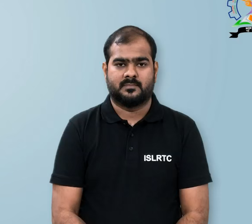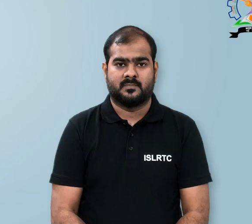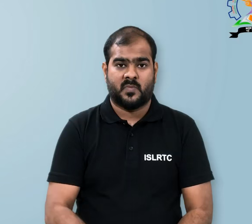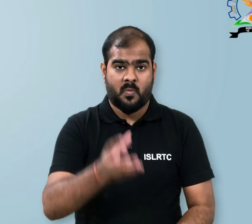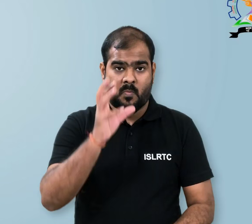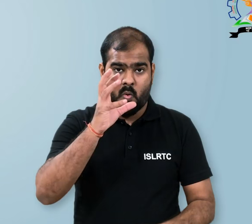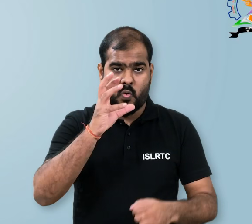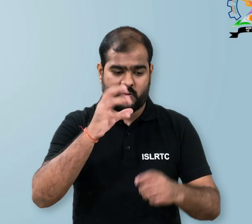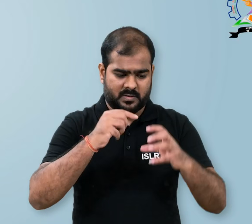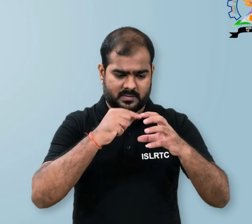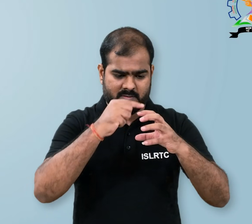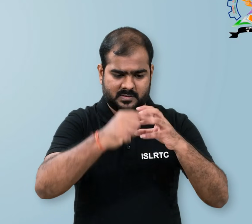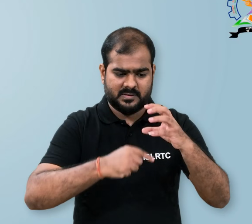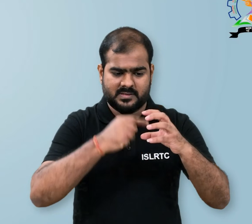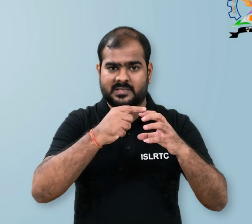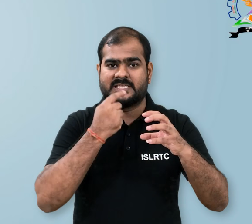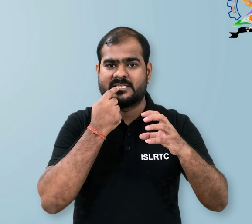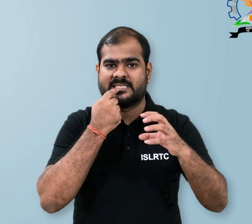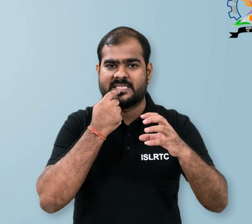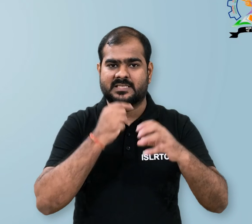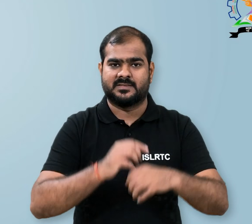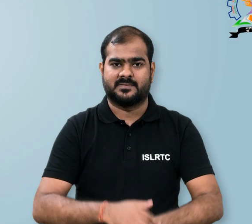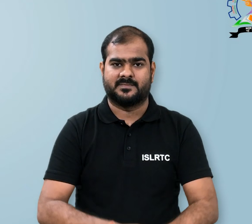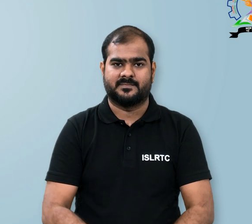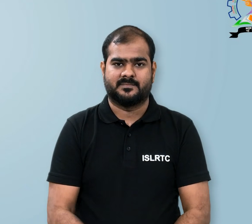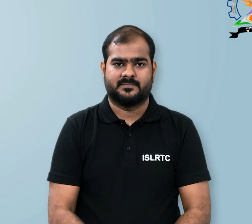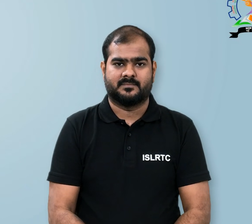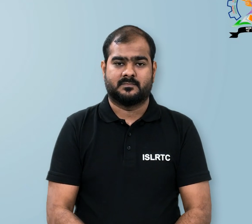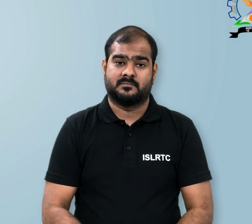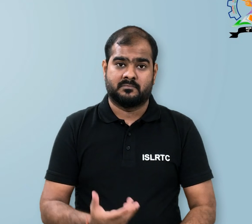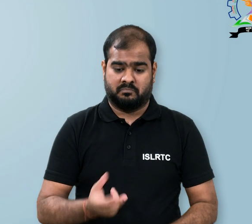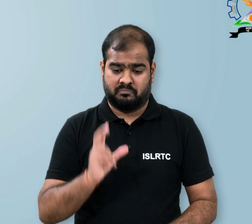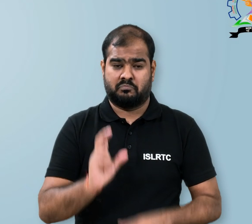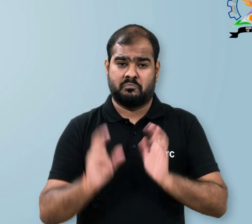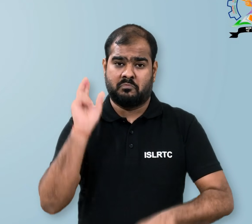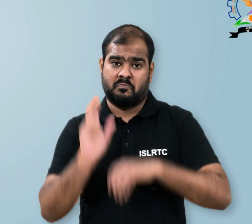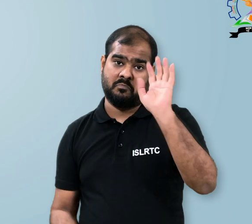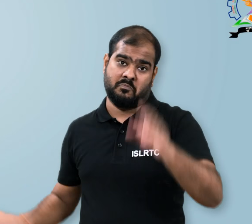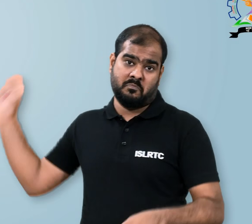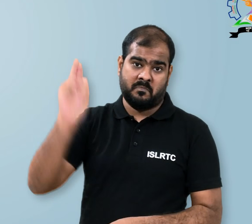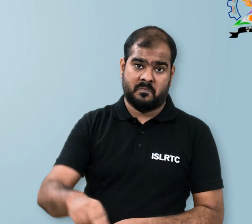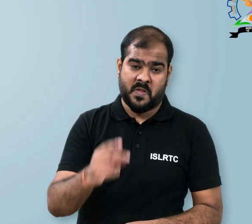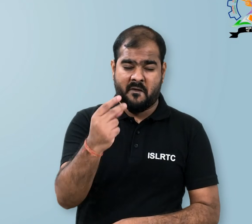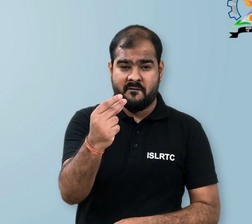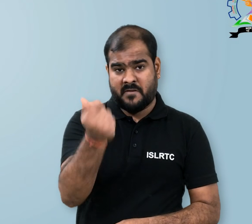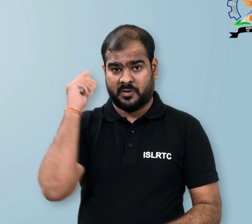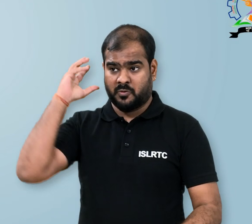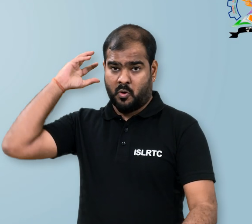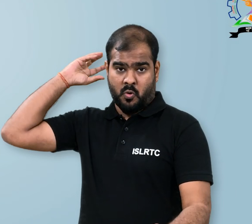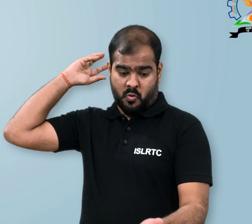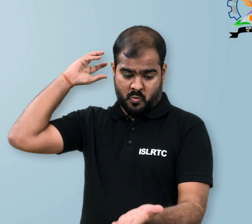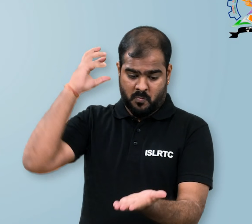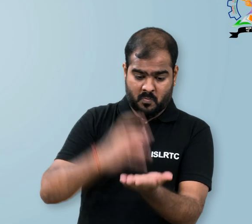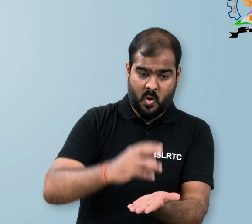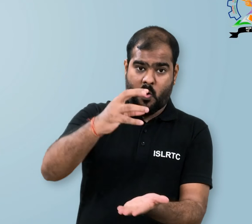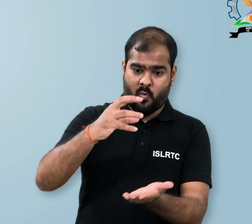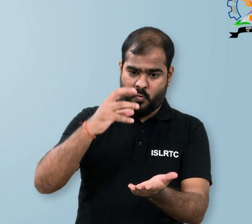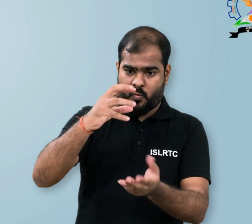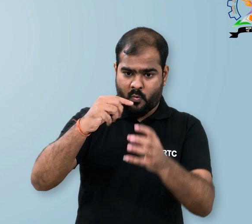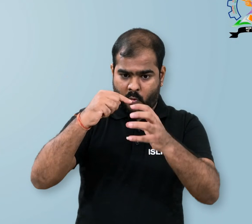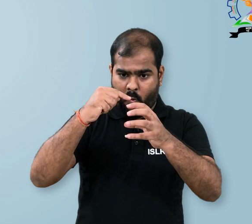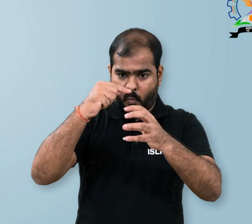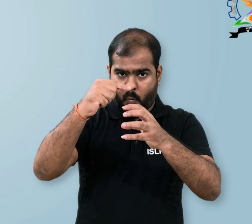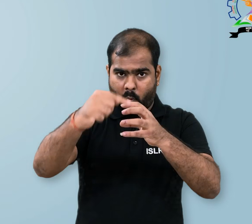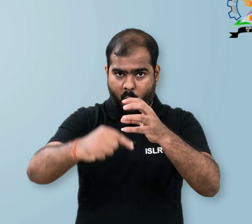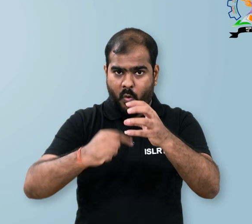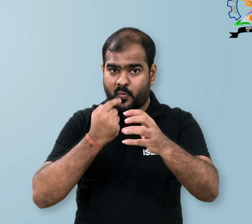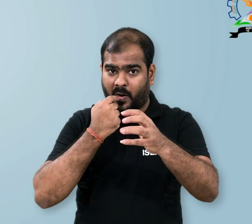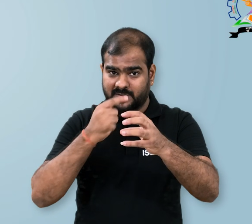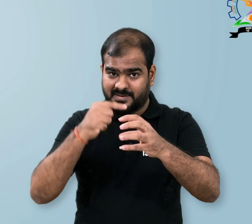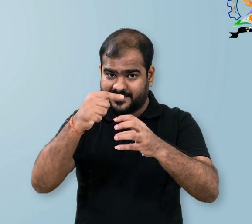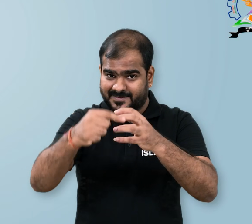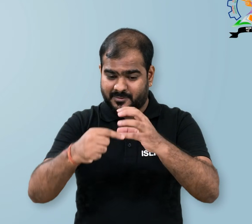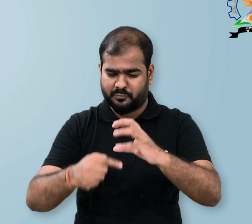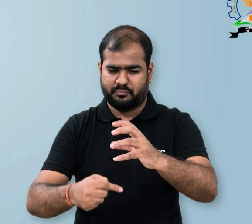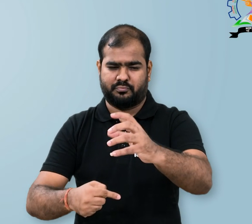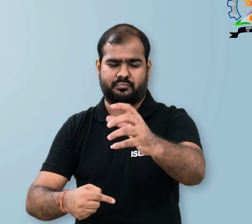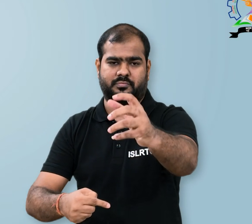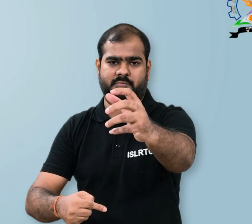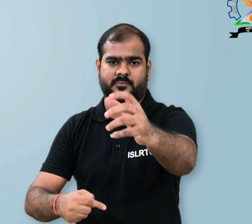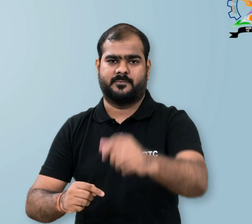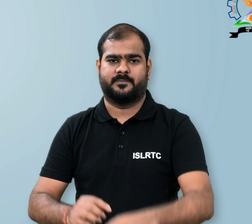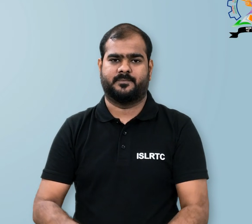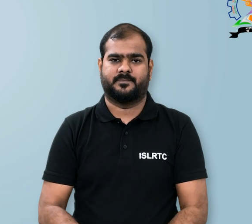Seamer A bowler who primarily relies on seam movement off the pitch.